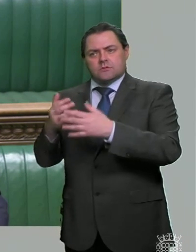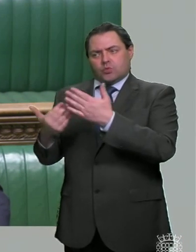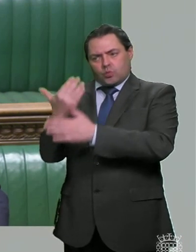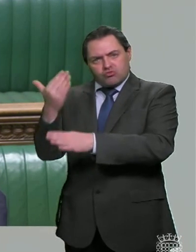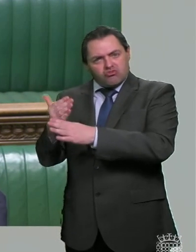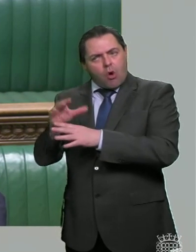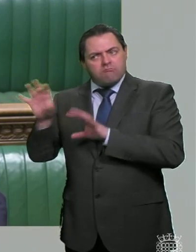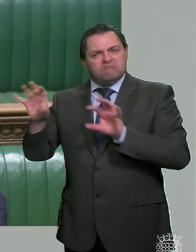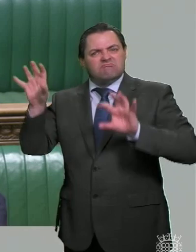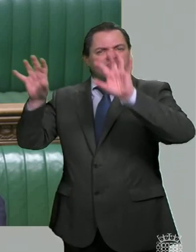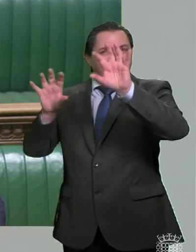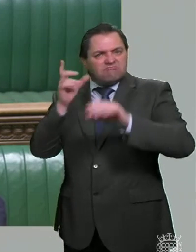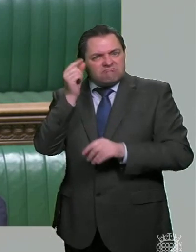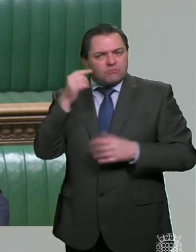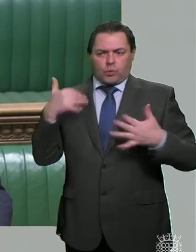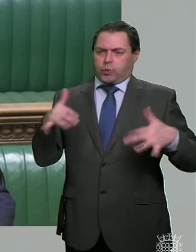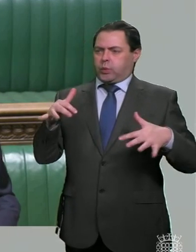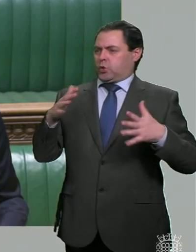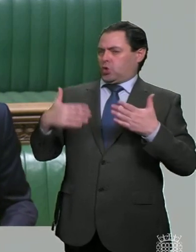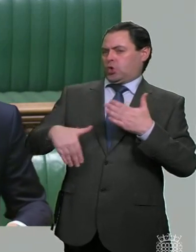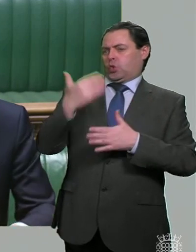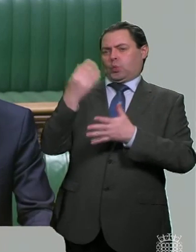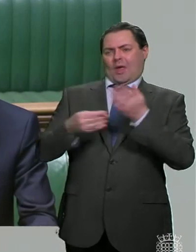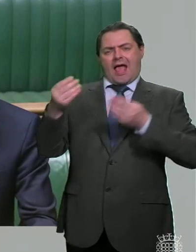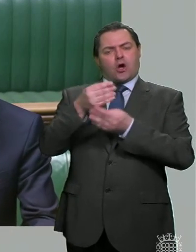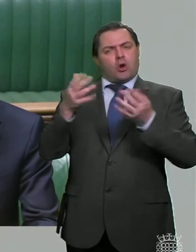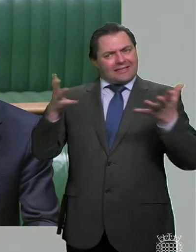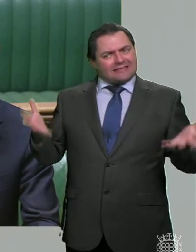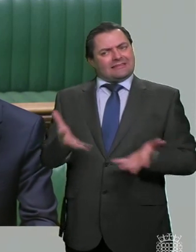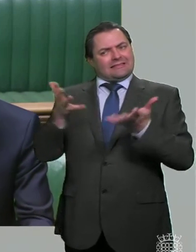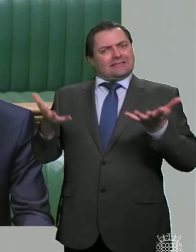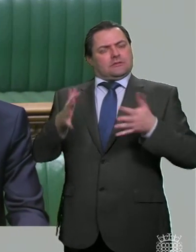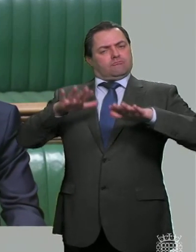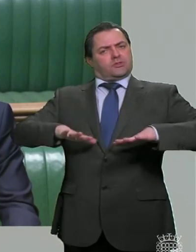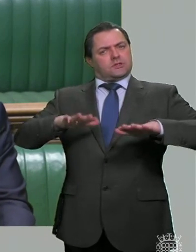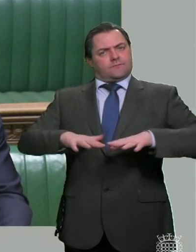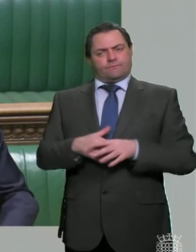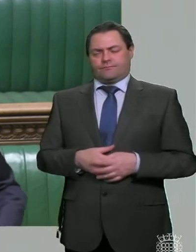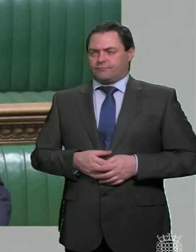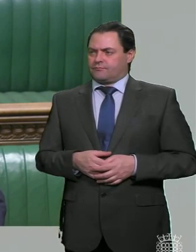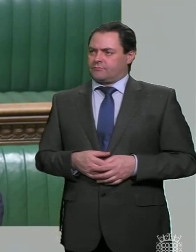It will be an unprecedented economic boost across the United Kingdom.